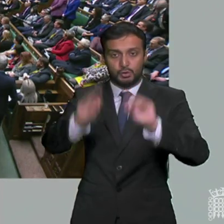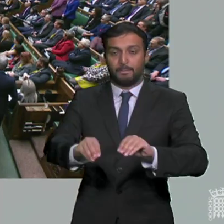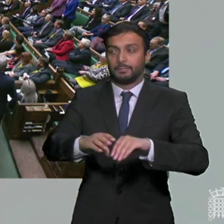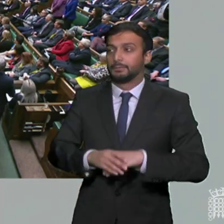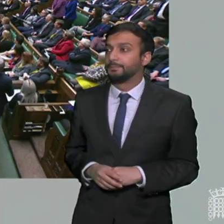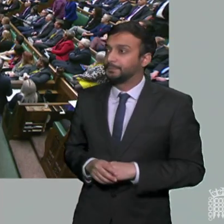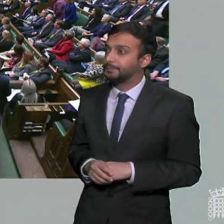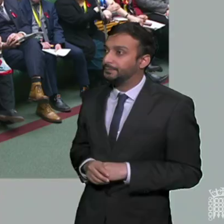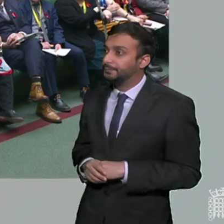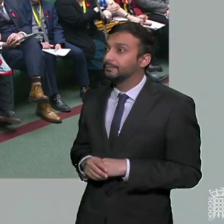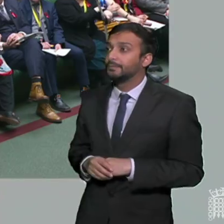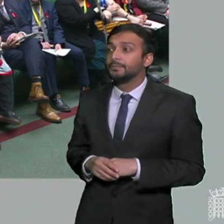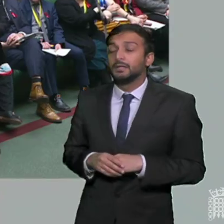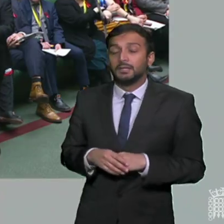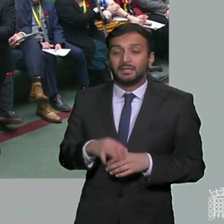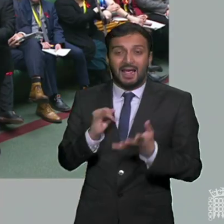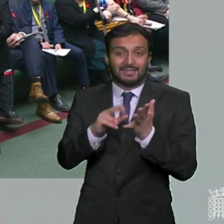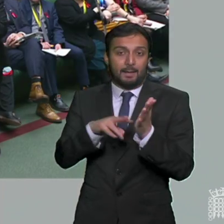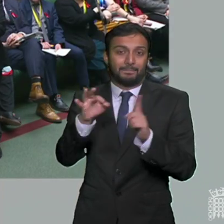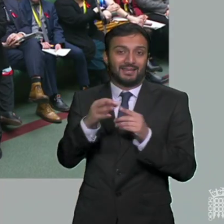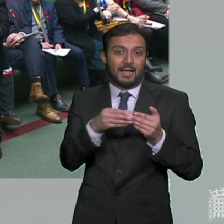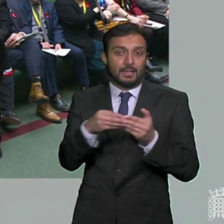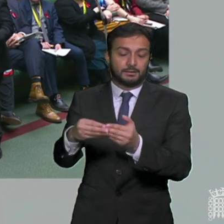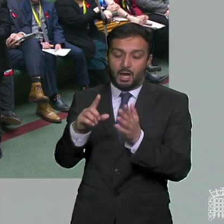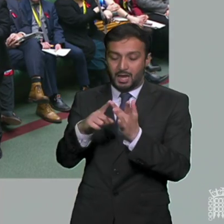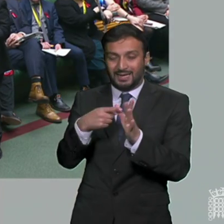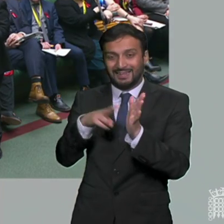I call the leader of the SNP, Ian Blackford.